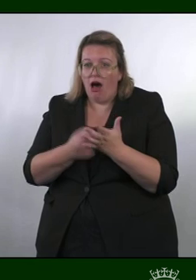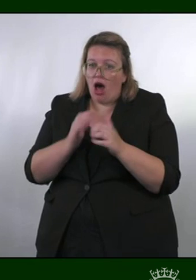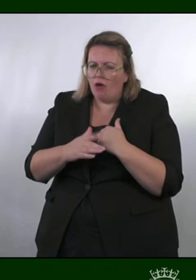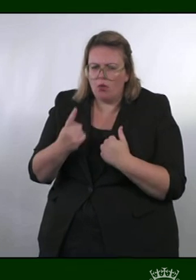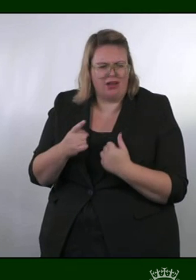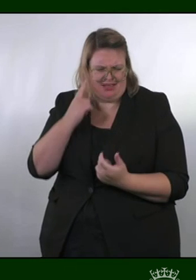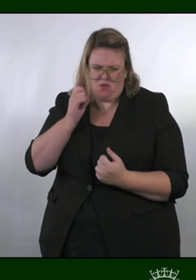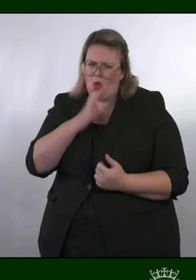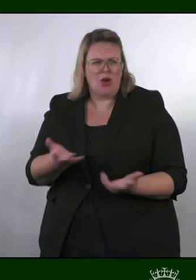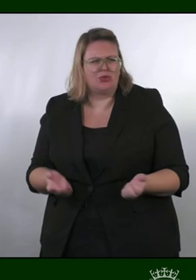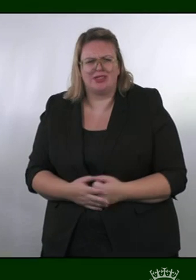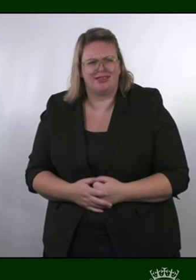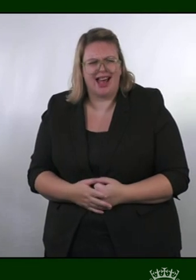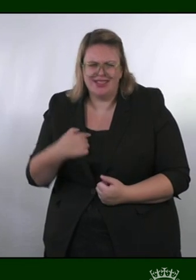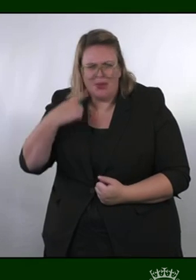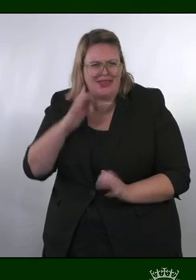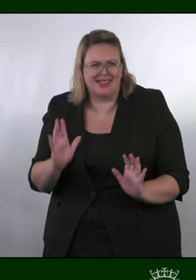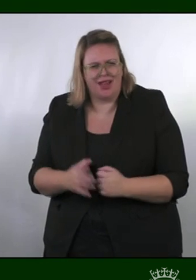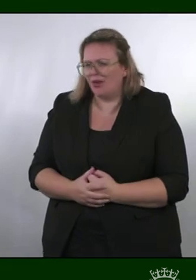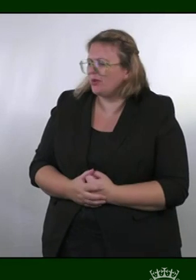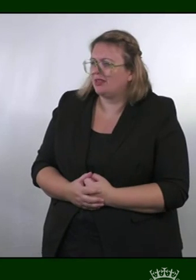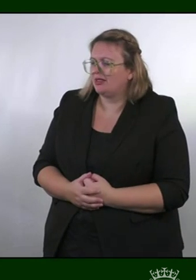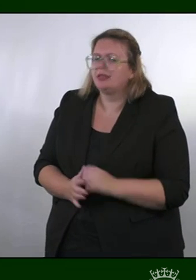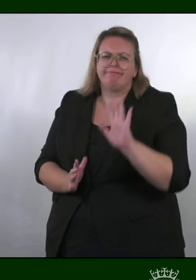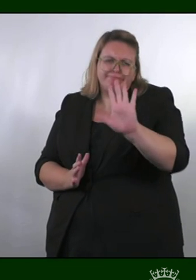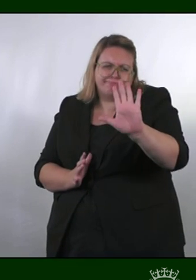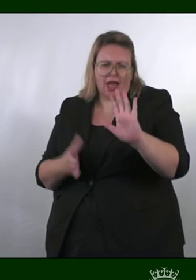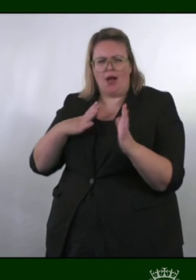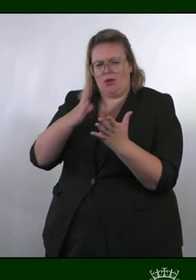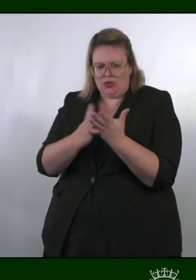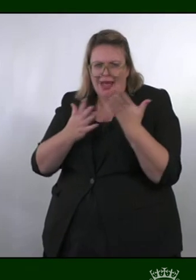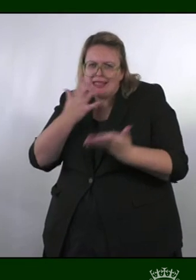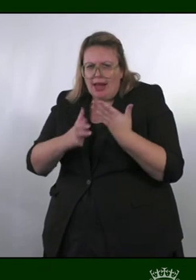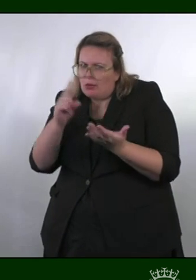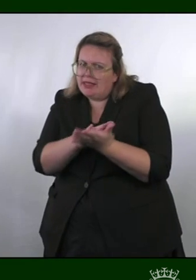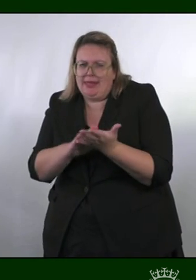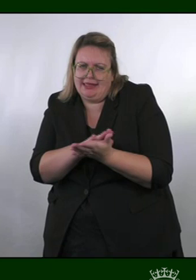I do not think so. Let me spell out what that means.